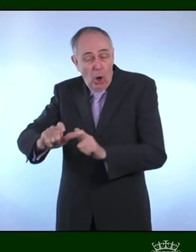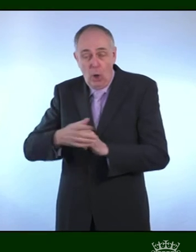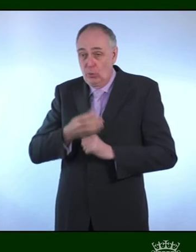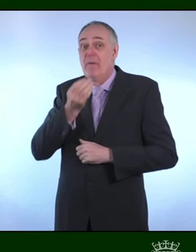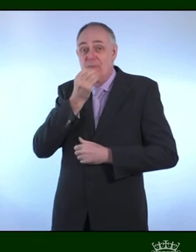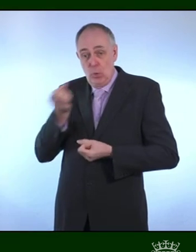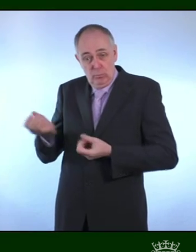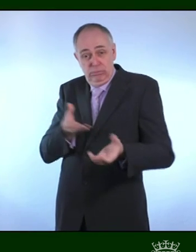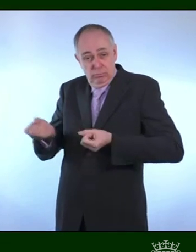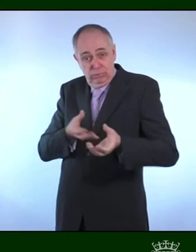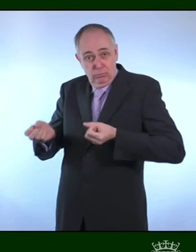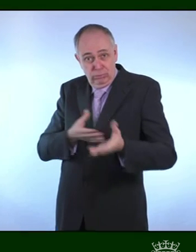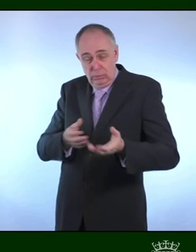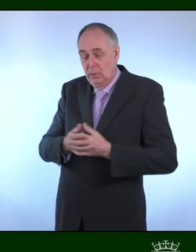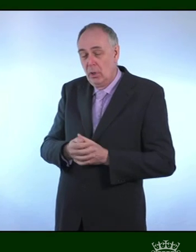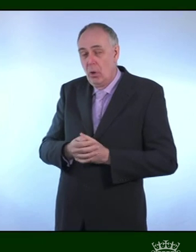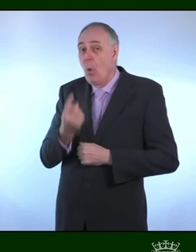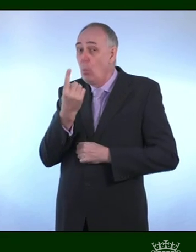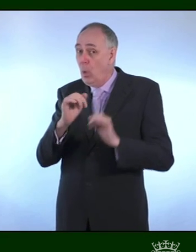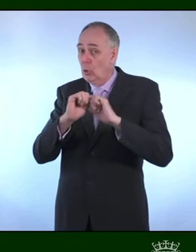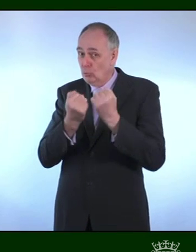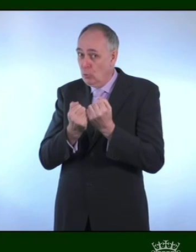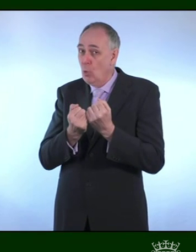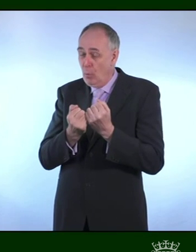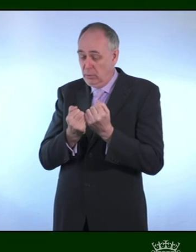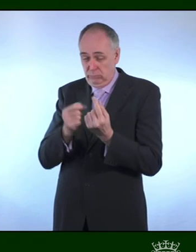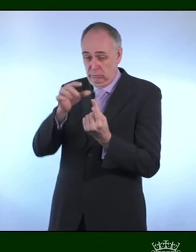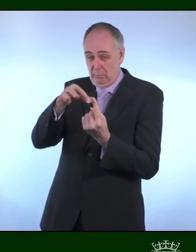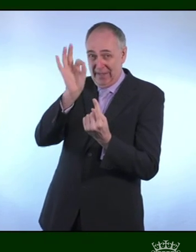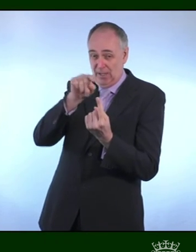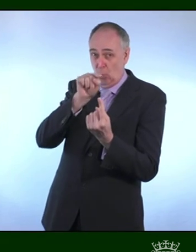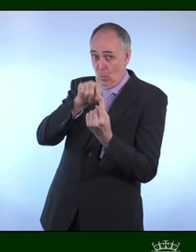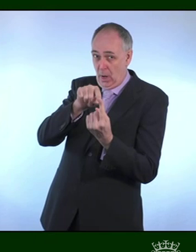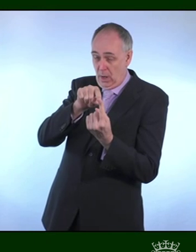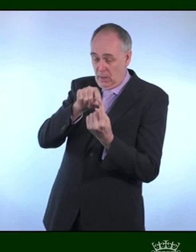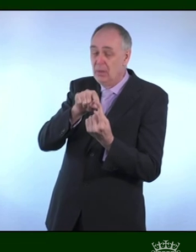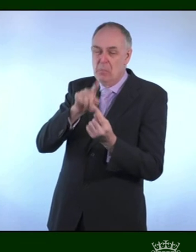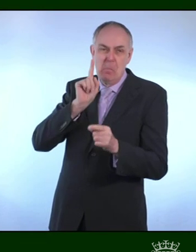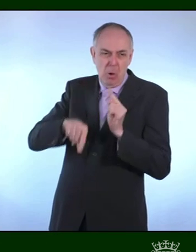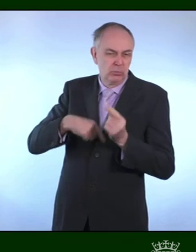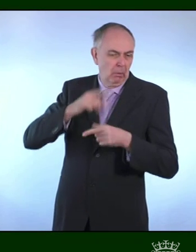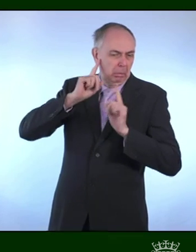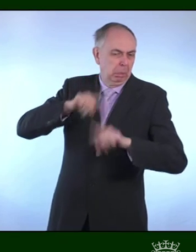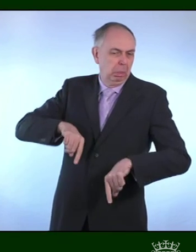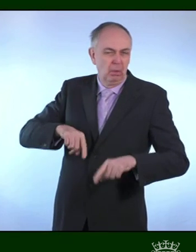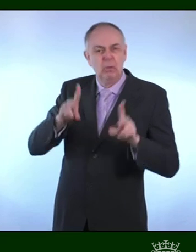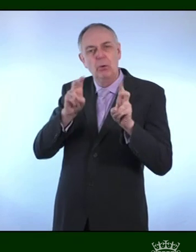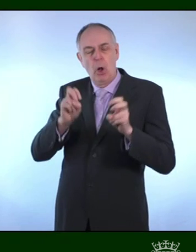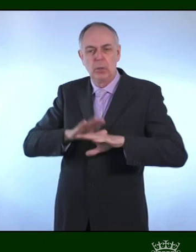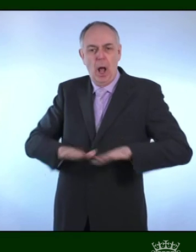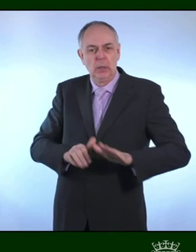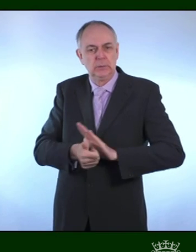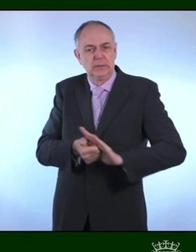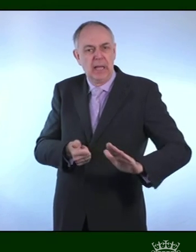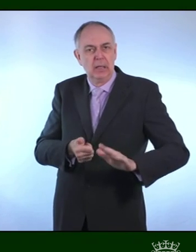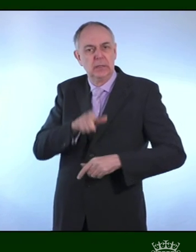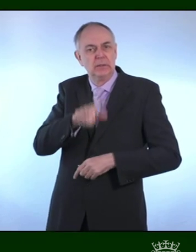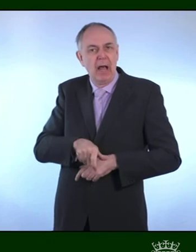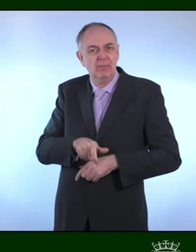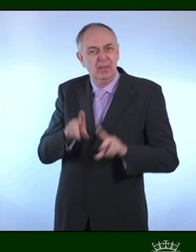I wish to give a special mention to one group who are usually ignored, forgotten and decried as “unskilled workers”—cleaners.